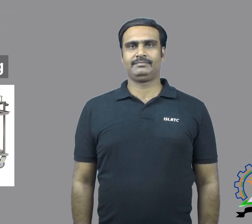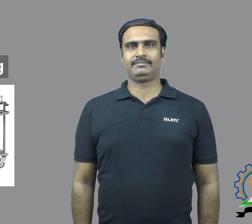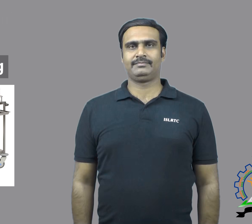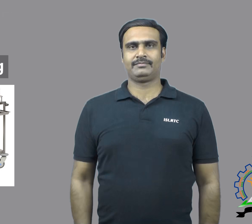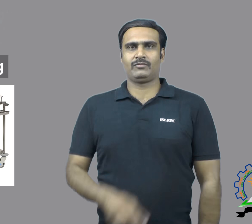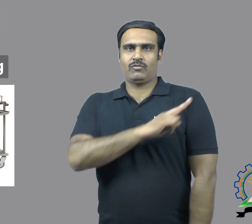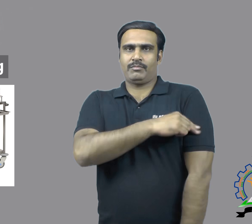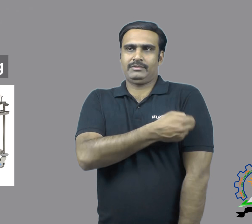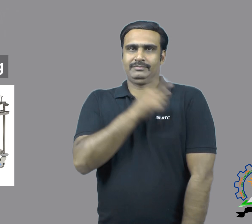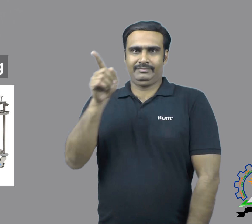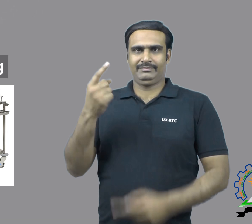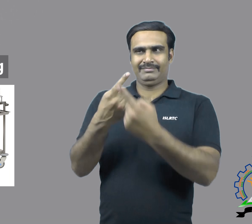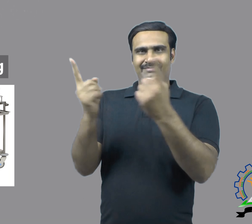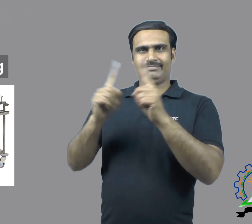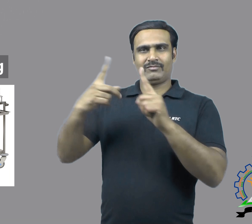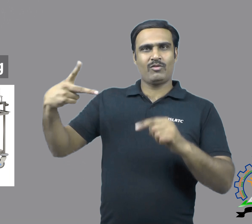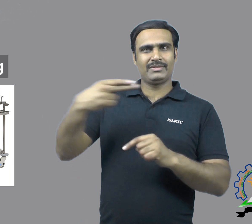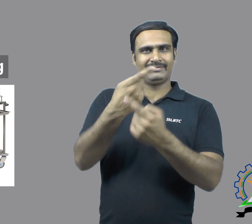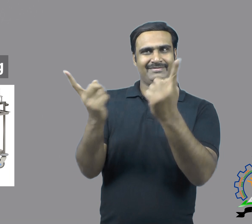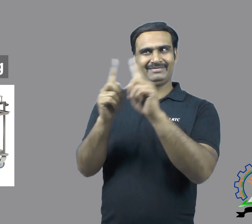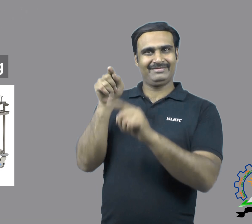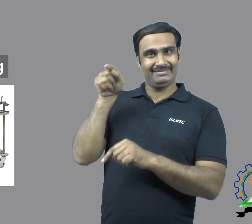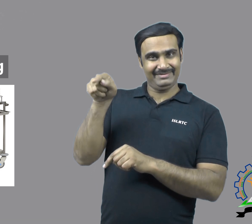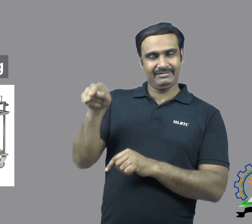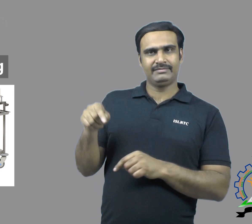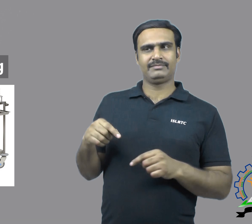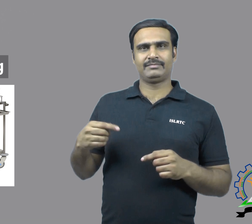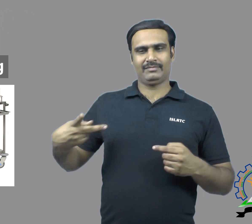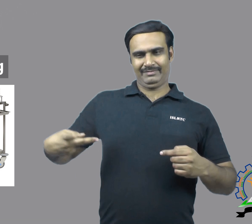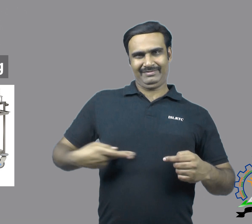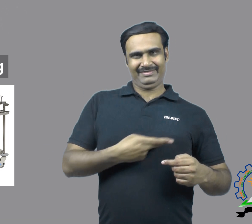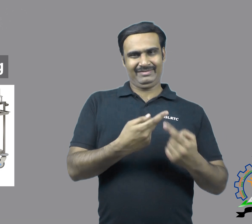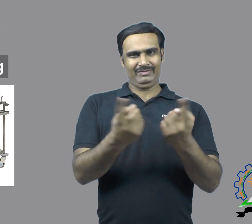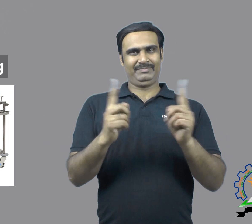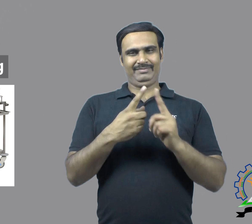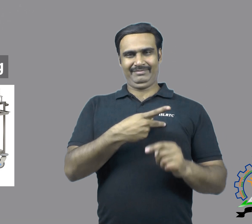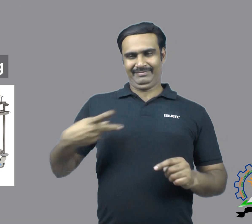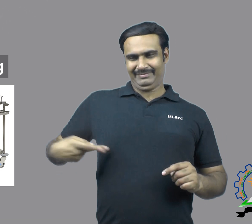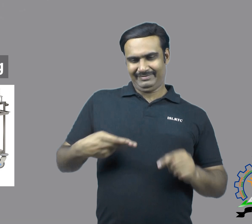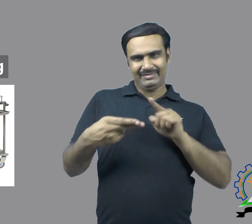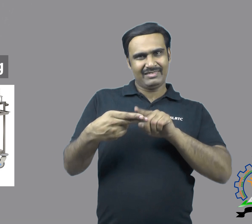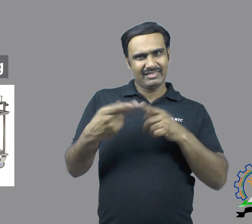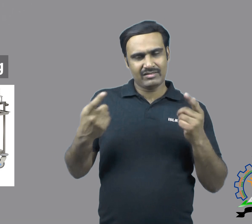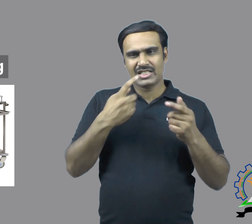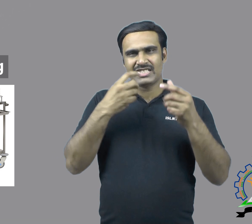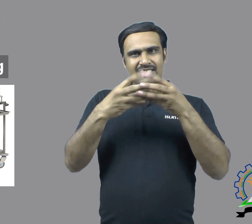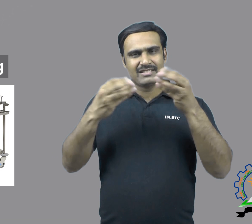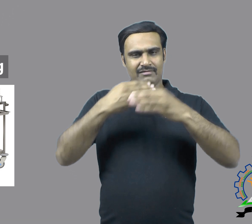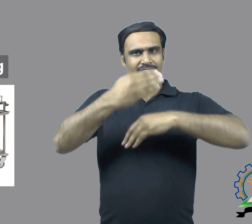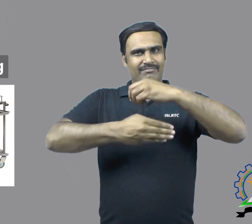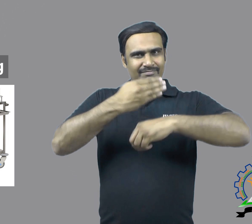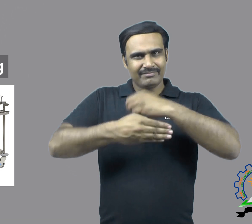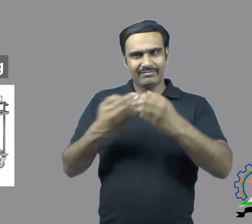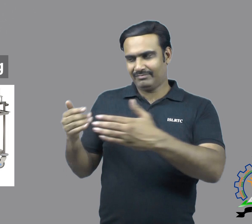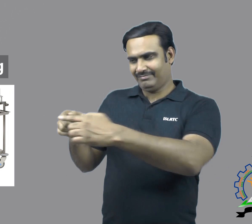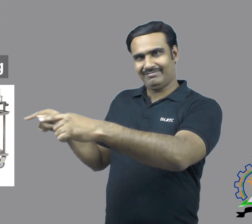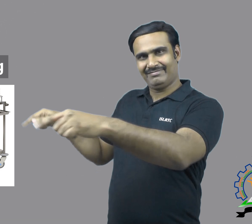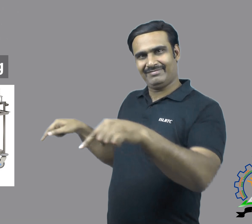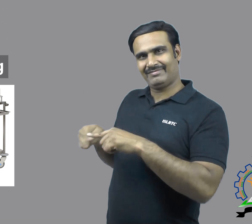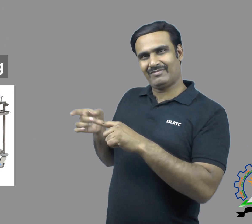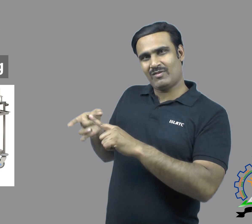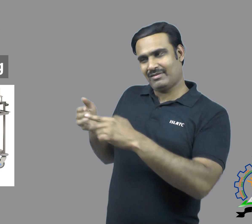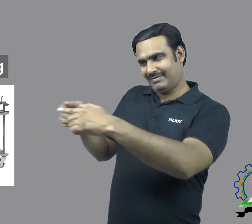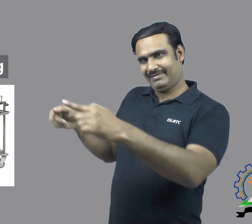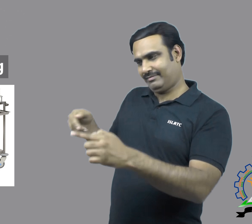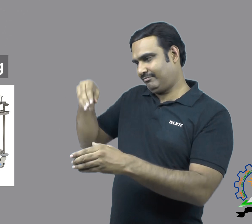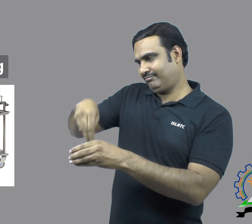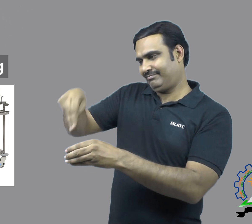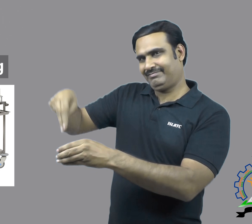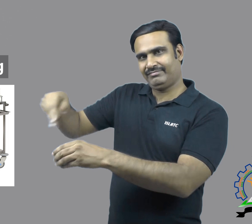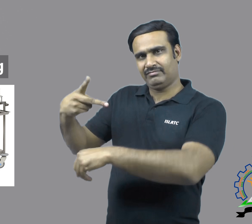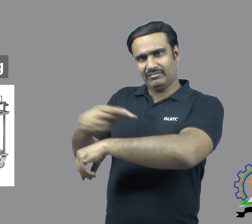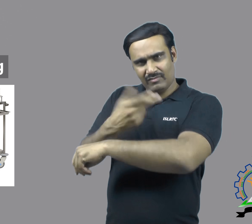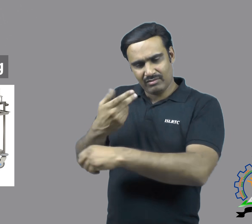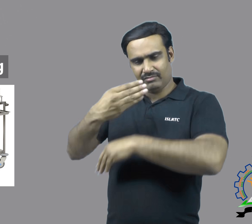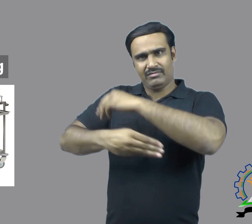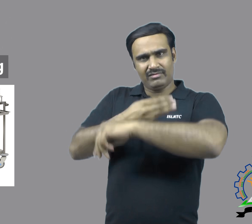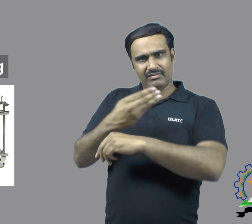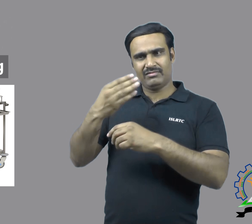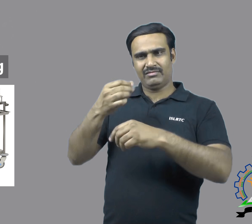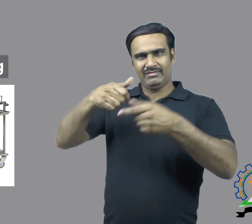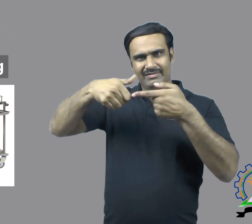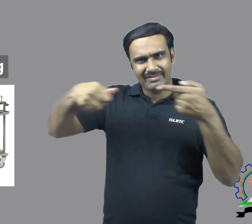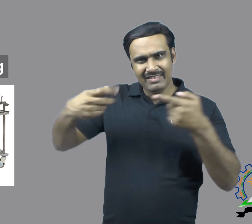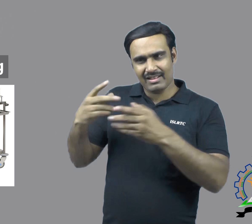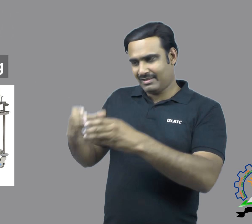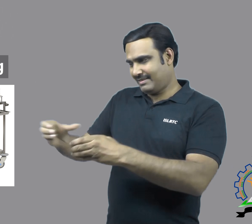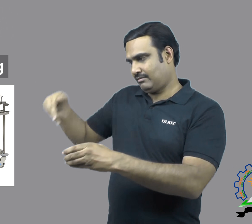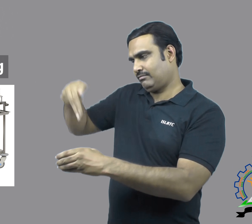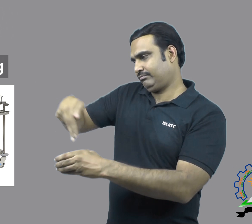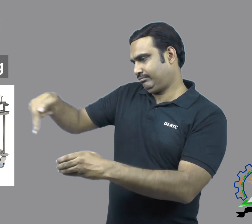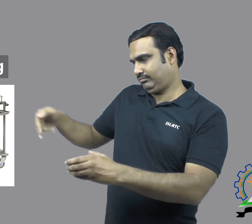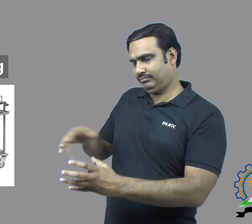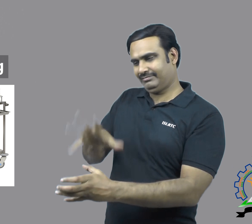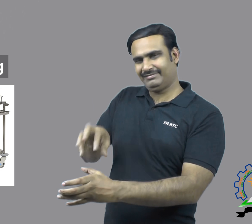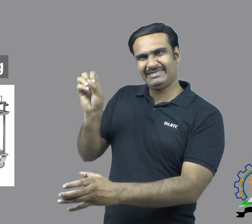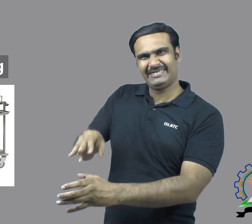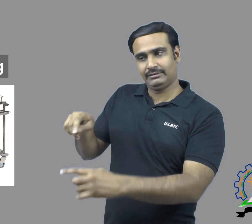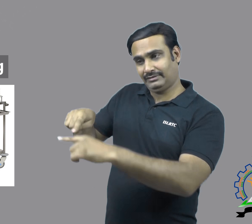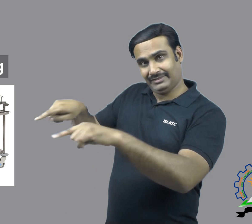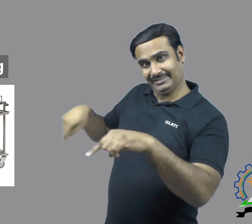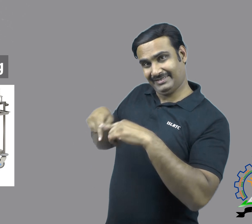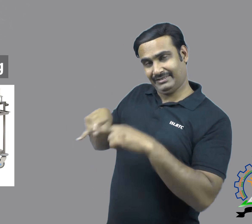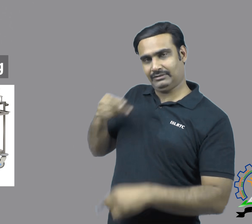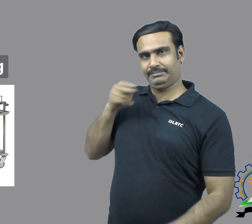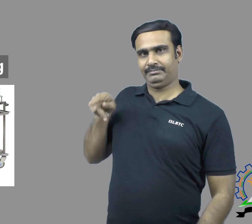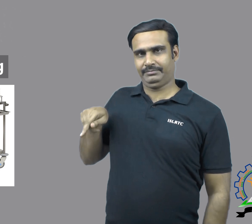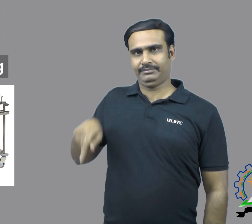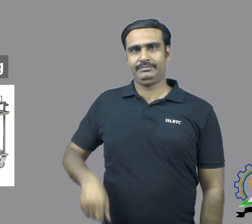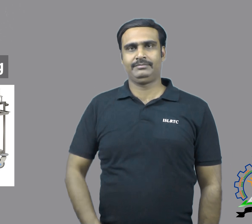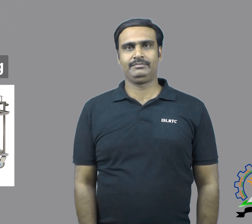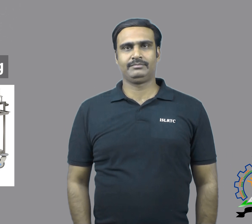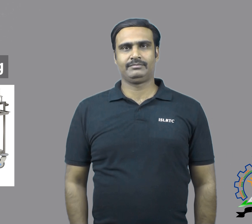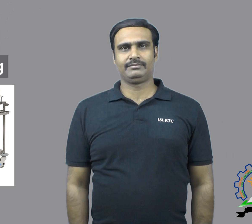Trolley Dressing